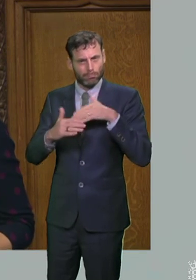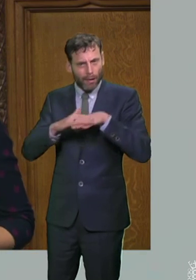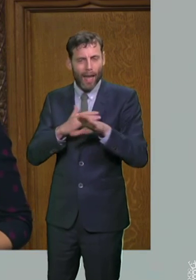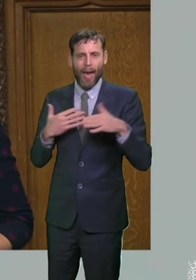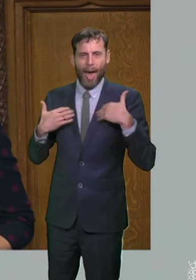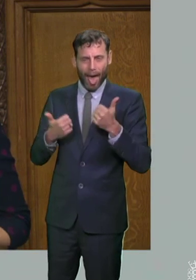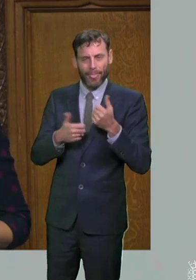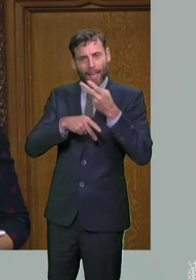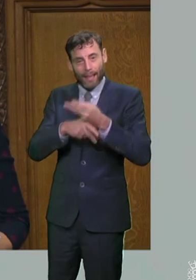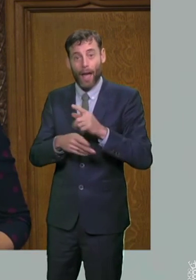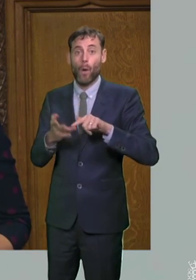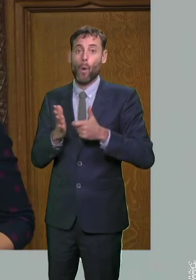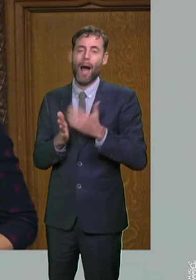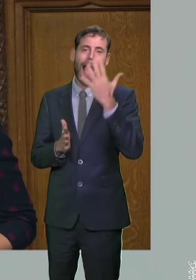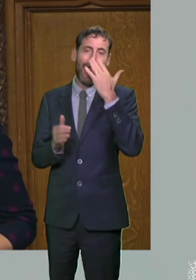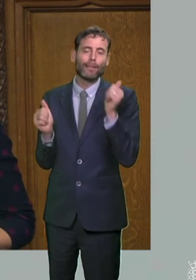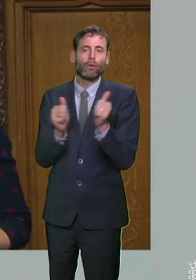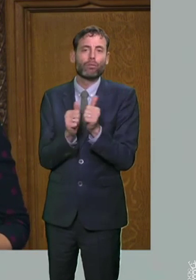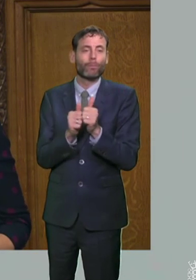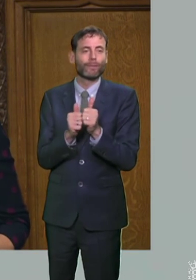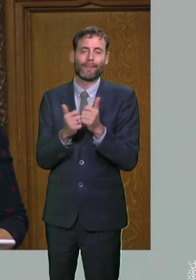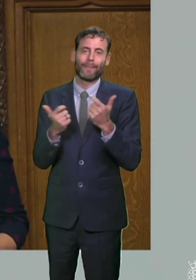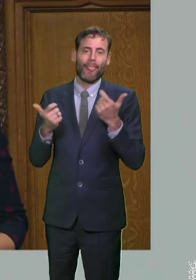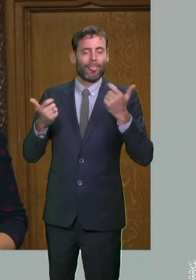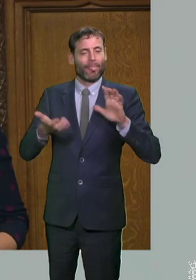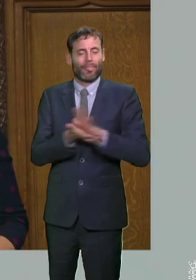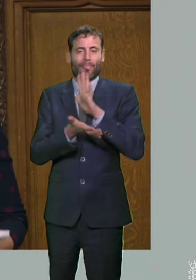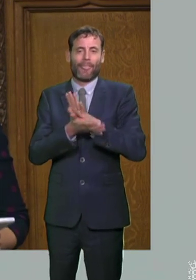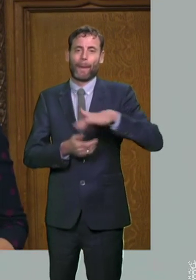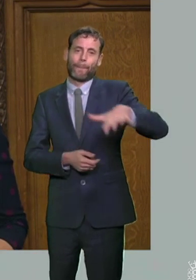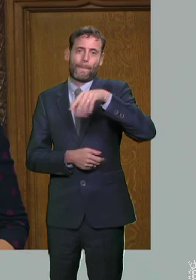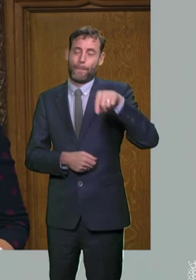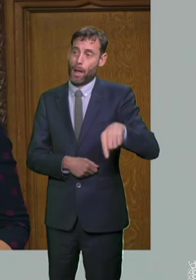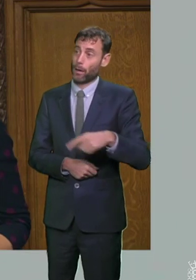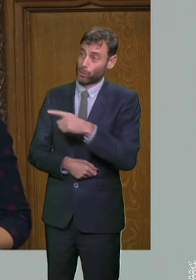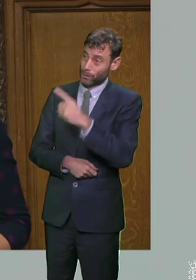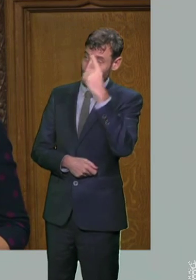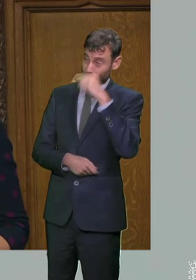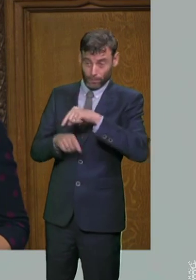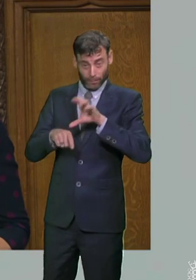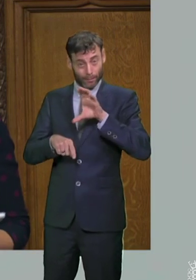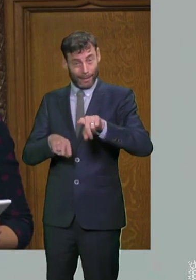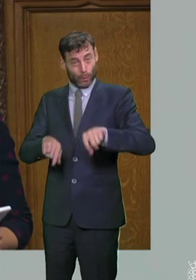Does he agree that rolling out family hubs to 75 local authority areas is a great start?